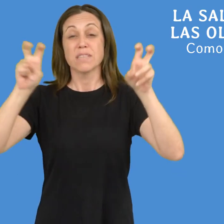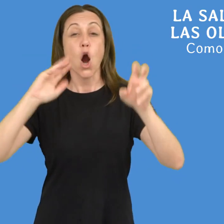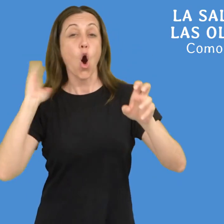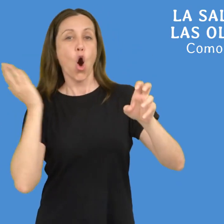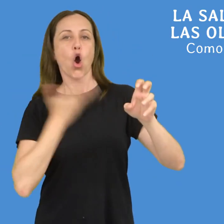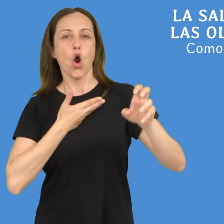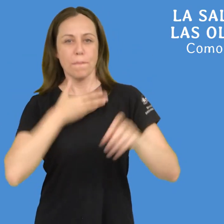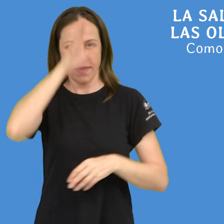afectar